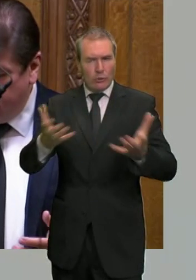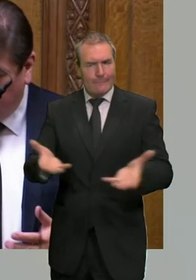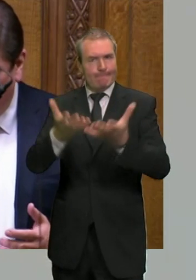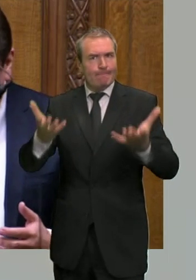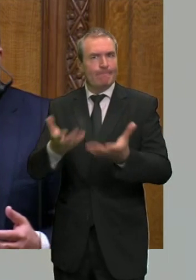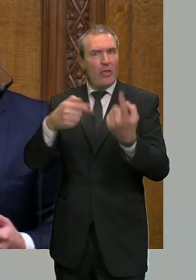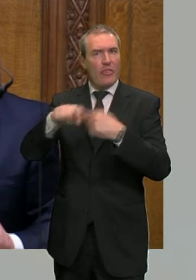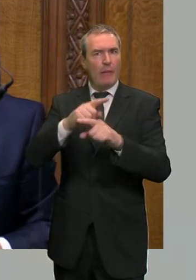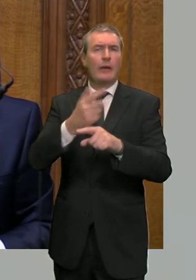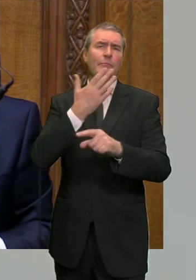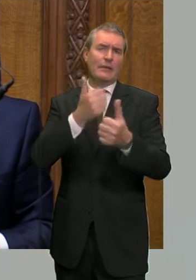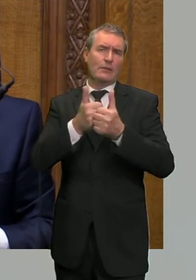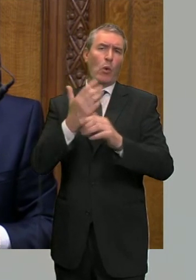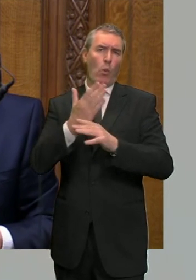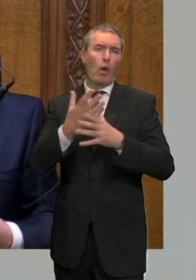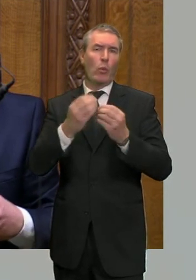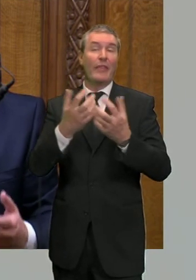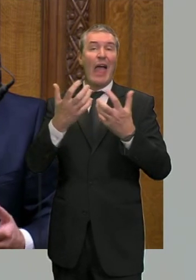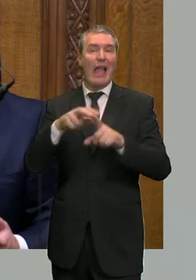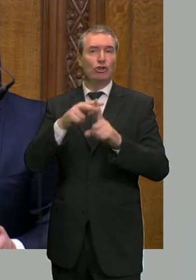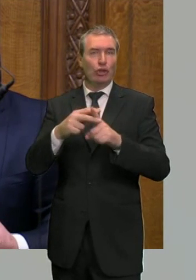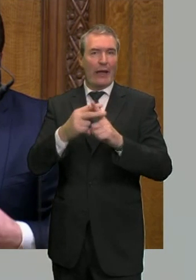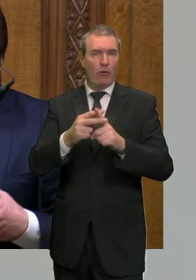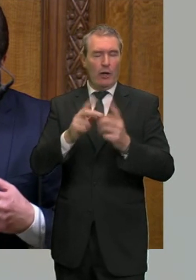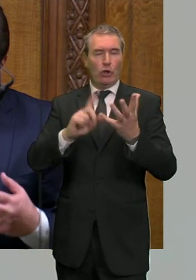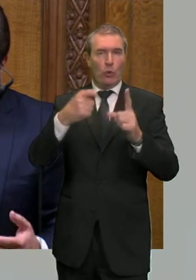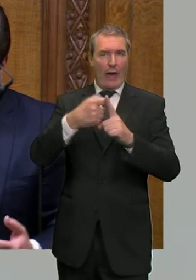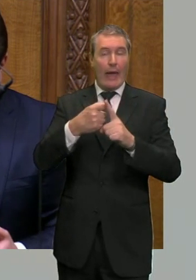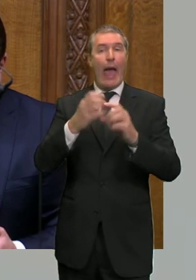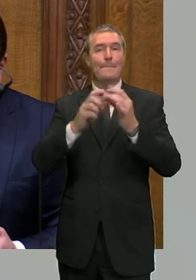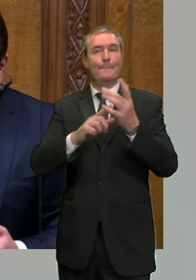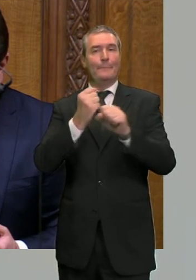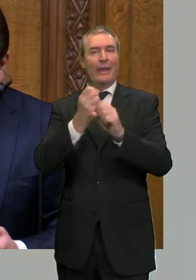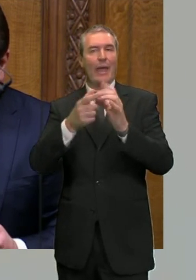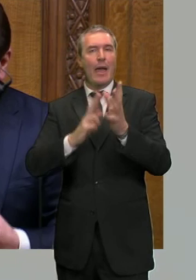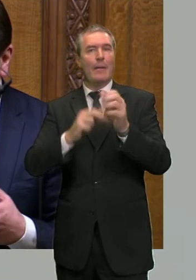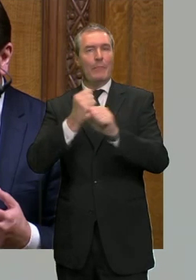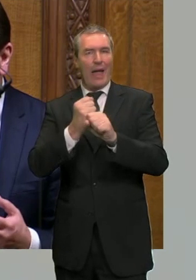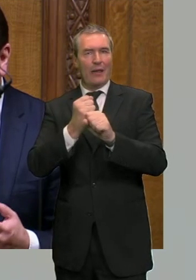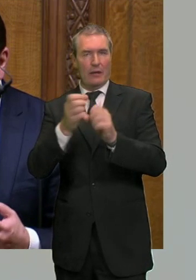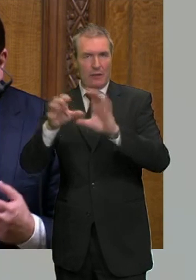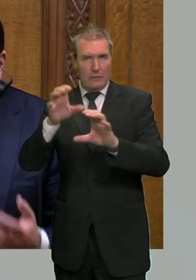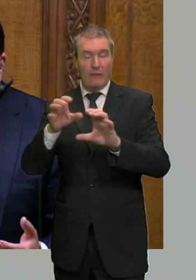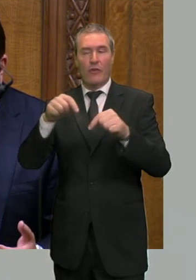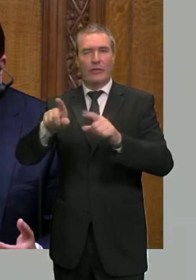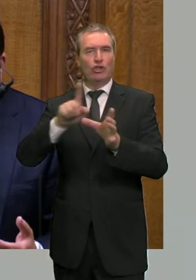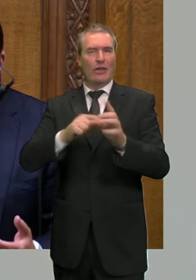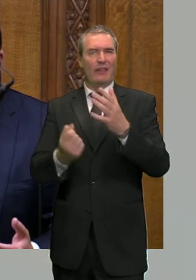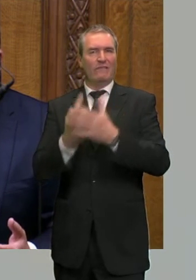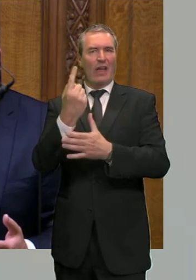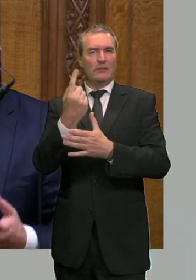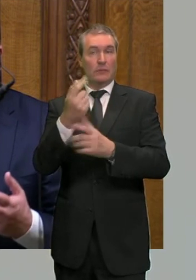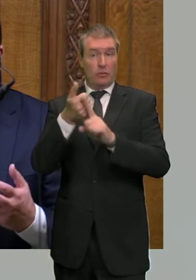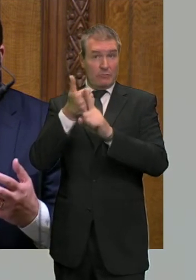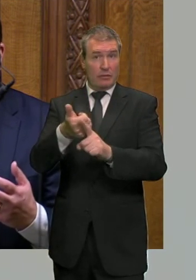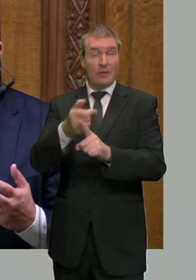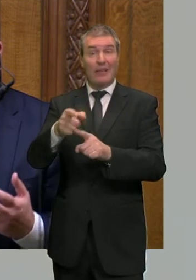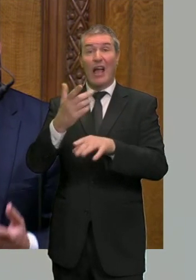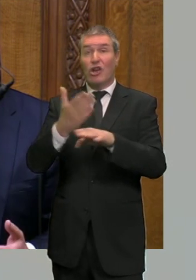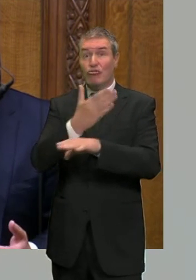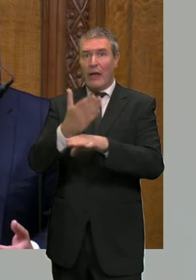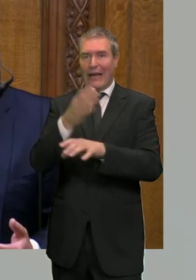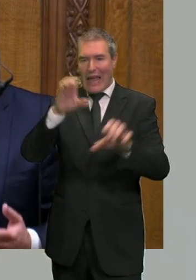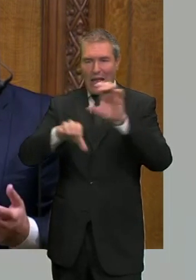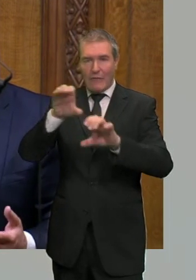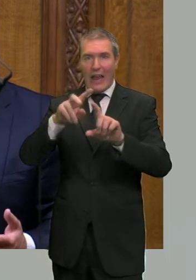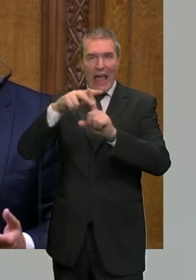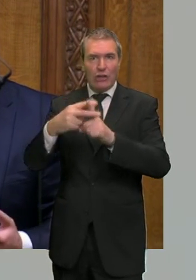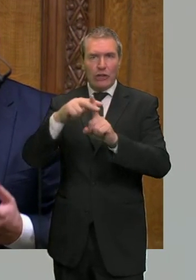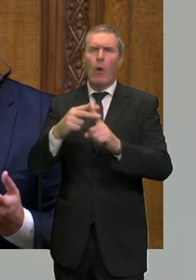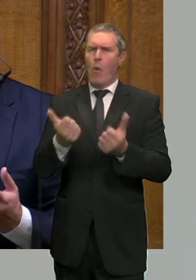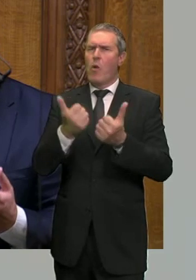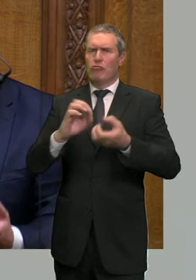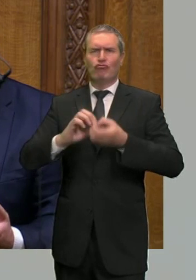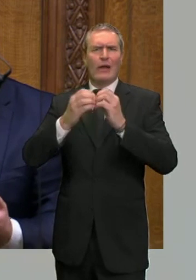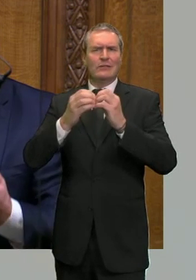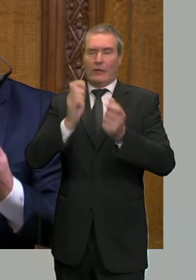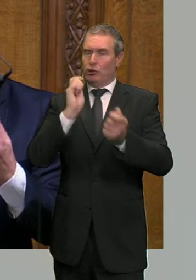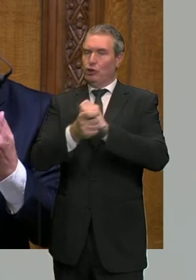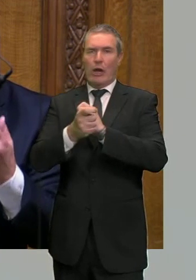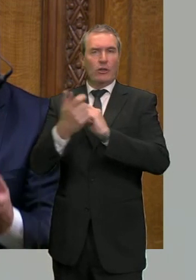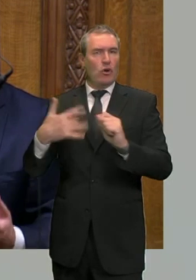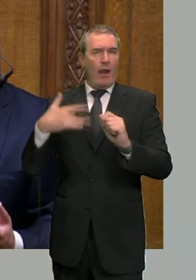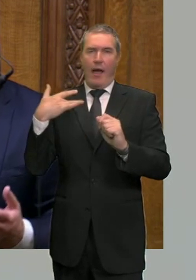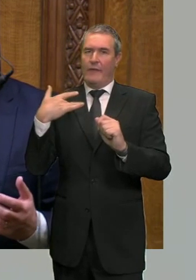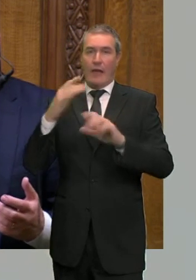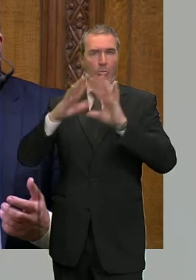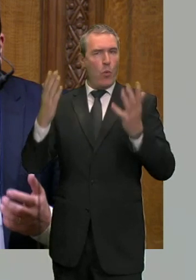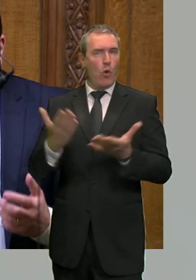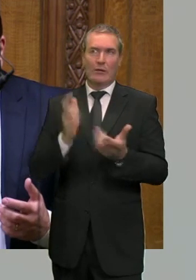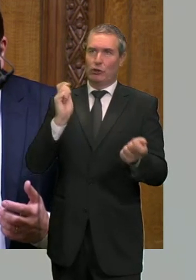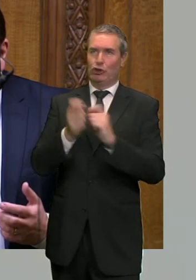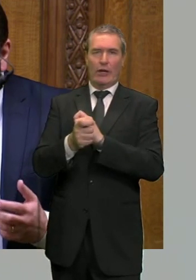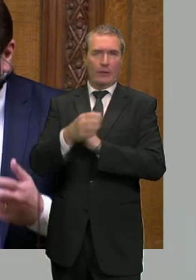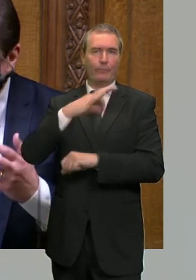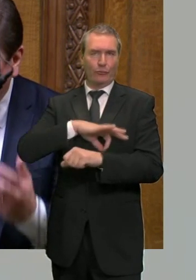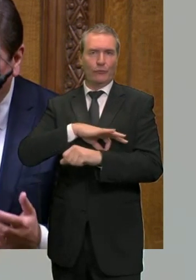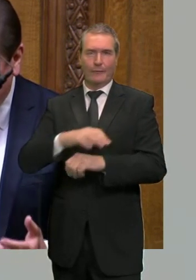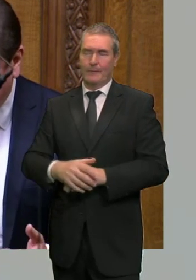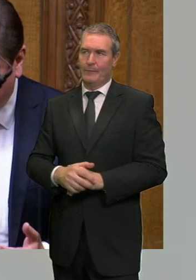Will he therefore agree to work with EngineeringUK and Big Bang Digital to provide a short online introduction to this year’s event to reinforce the message that a career in engineering is rewarding, creative and can transform the world around us for the better?